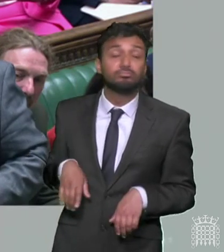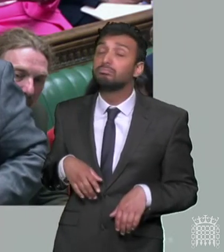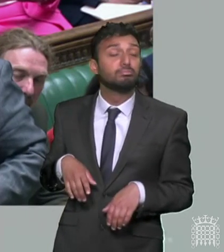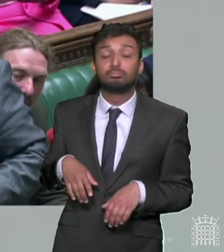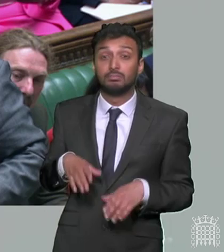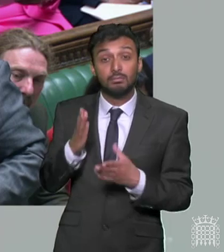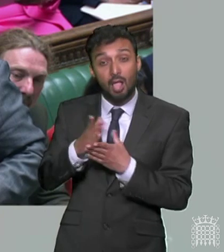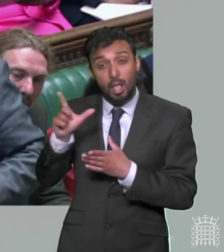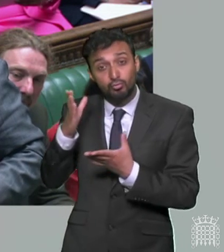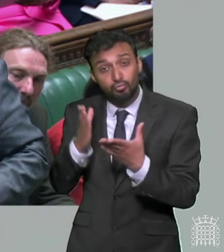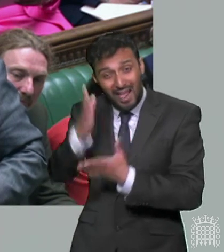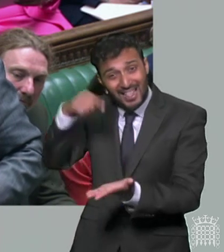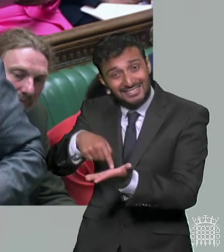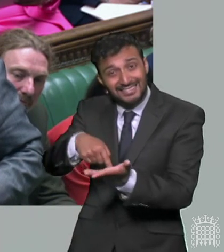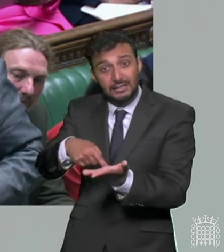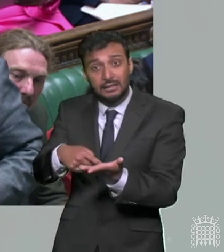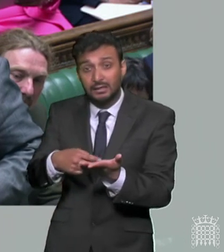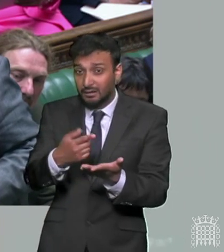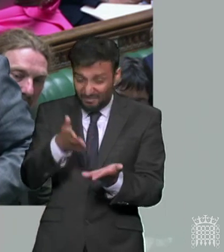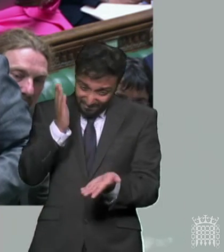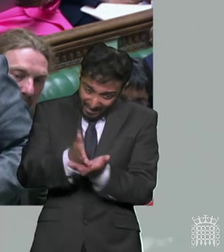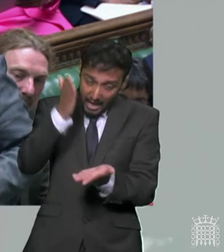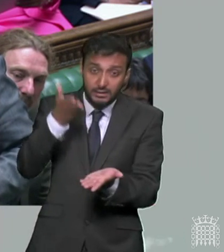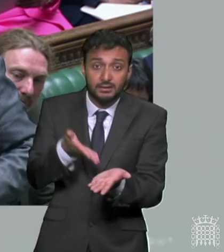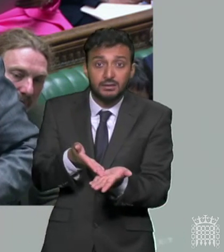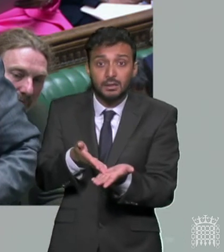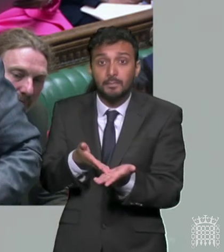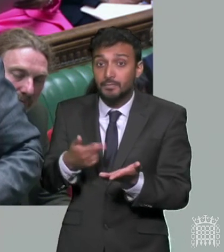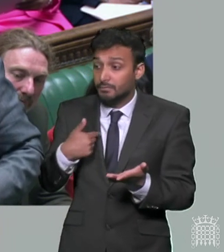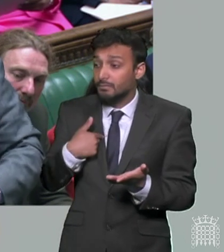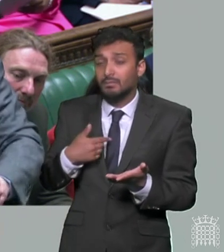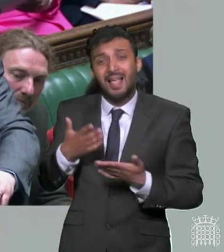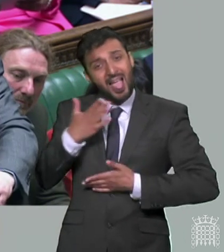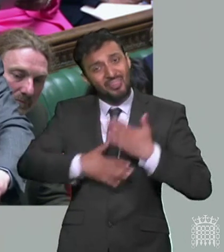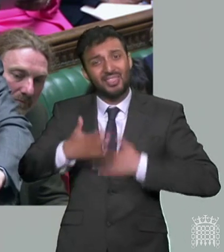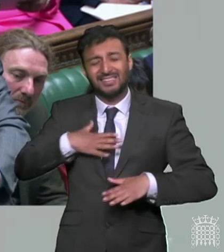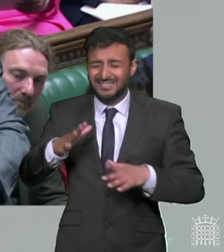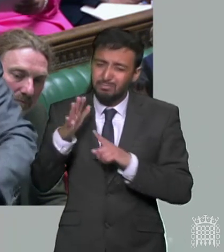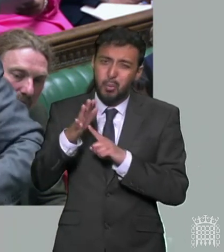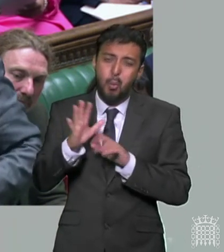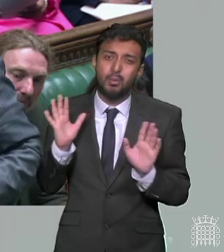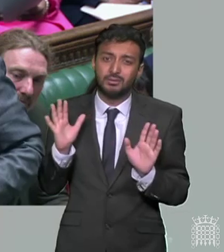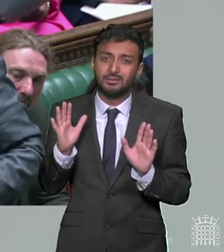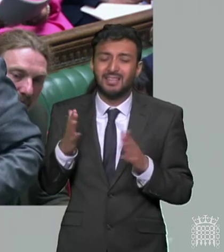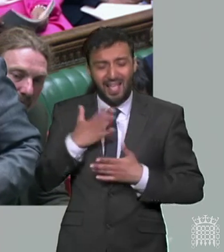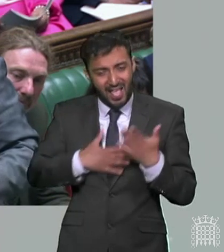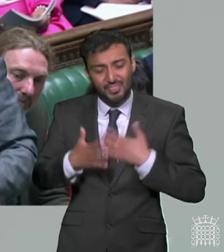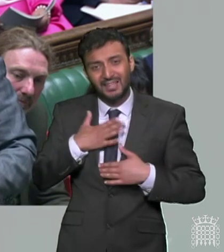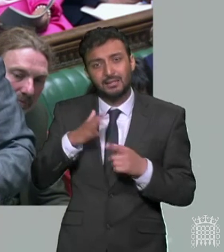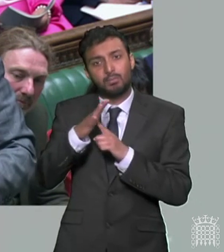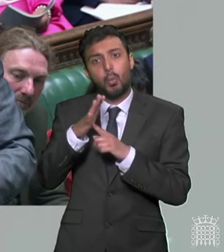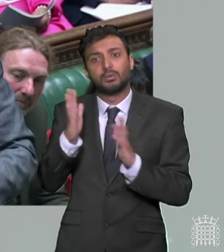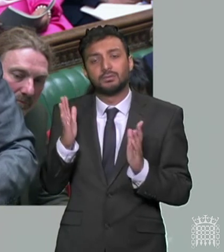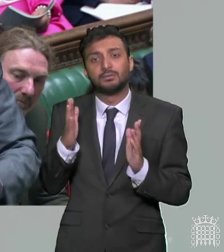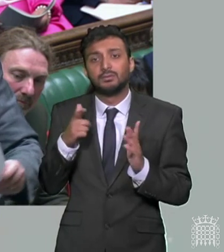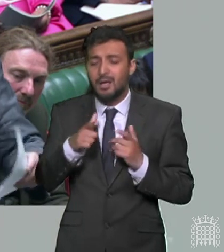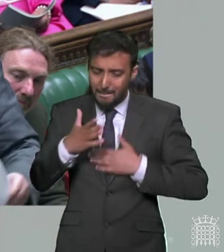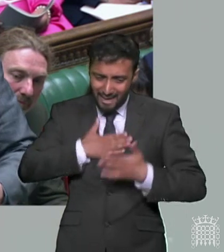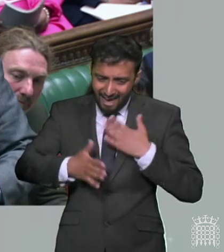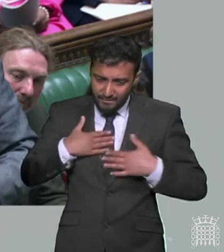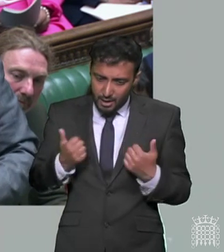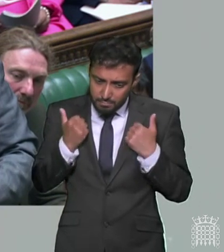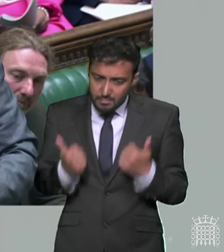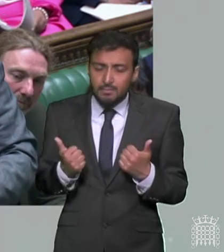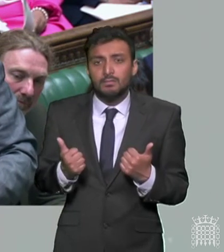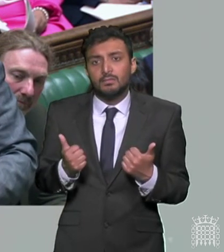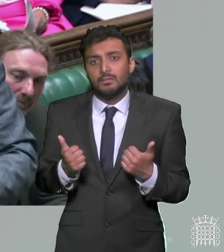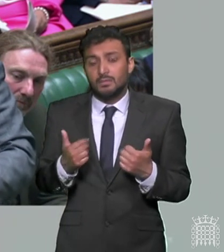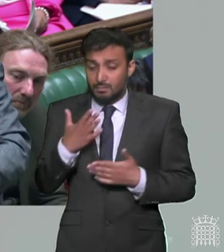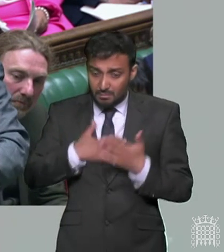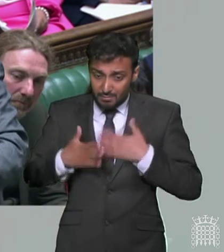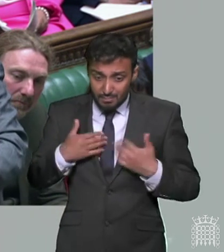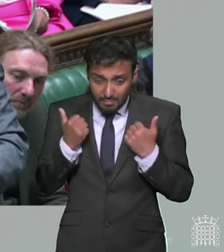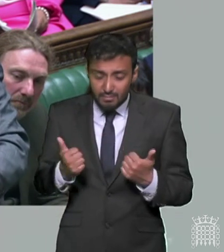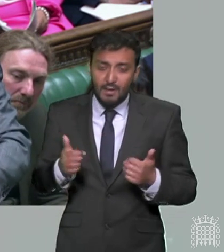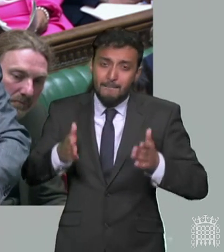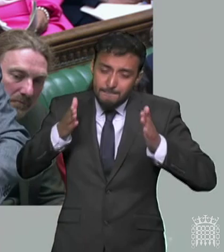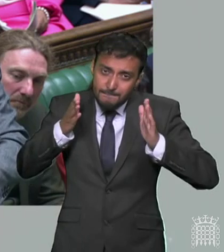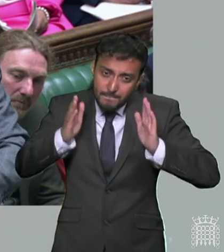The Prime Minister can shake his head, but that is the reality. Ethics have to be part of our public life, and ethical behaviour has to be at the core of the demeanour and the response of any Prime Minister.